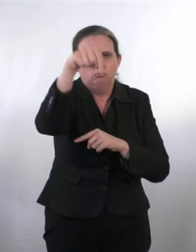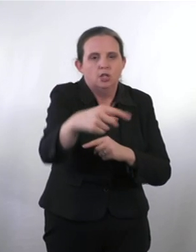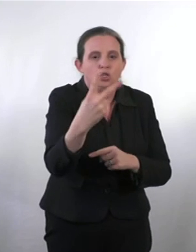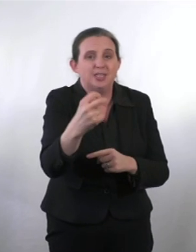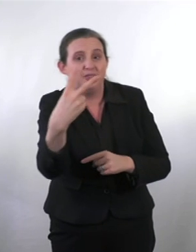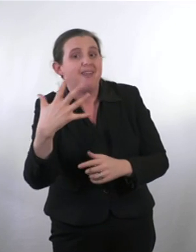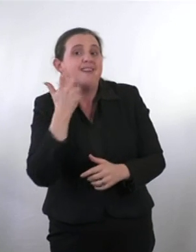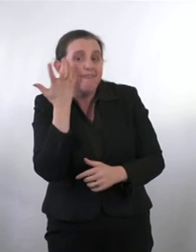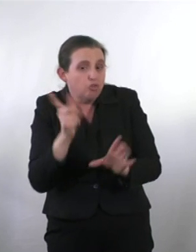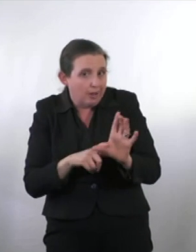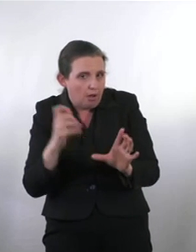2025.